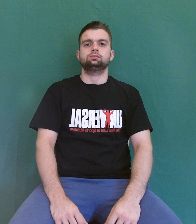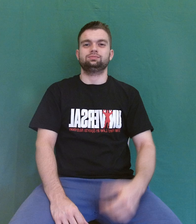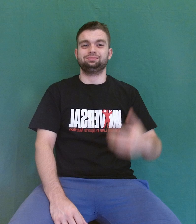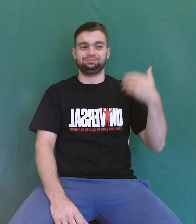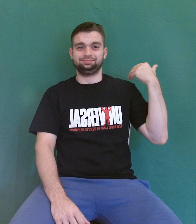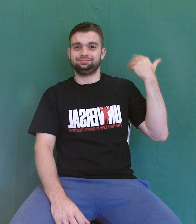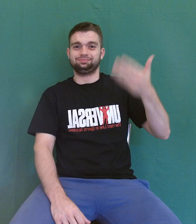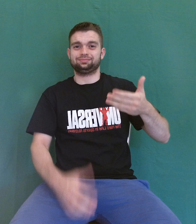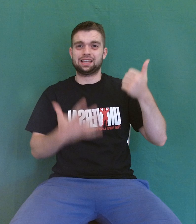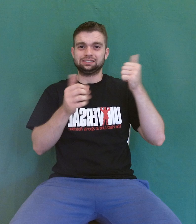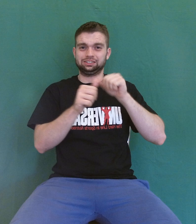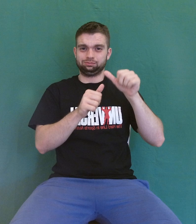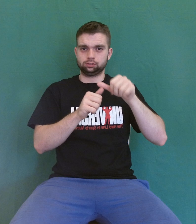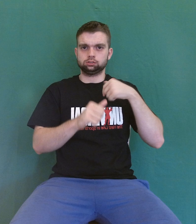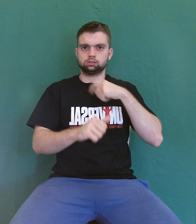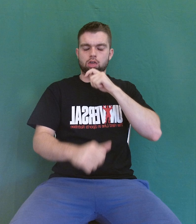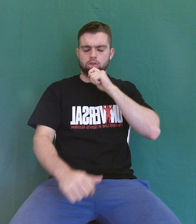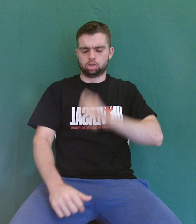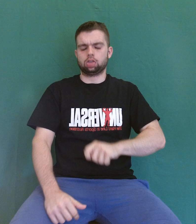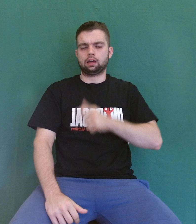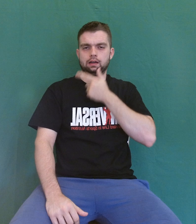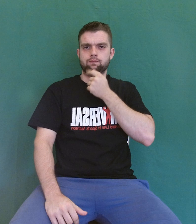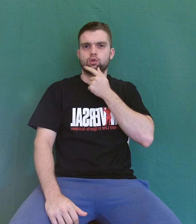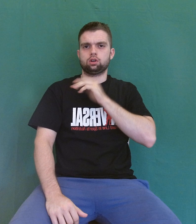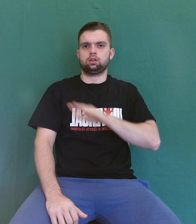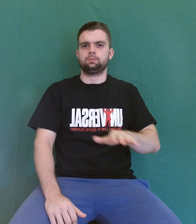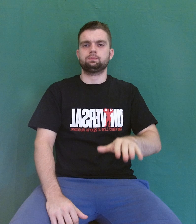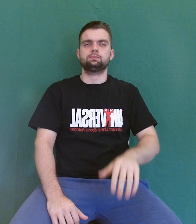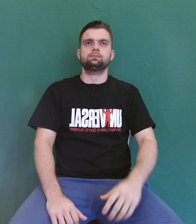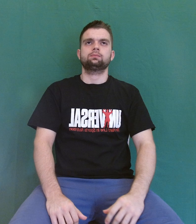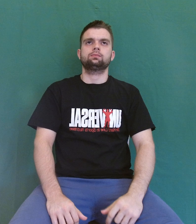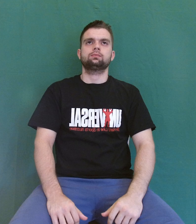ΠΡΙΝ-ΤΩΡΑ 6 ΜΗΝΕΣ ΕΓΩ ΚΟΥΡΑΖΟΜΑΙ ΕΥΚΟΛΑ